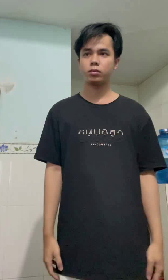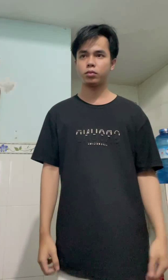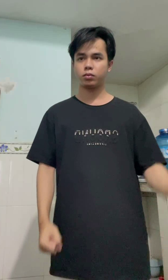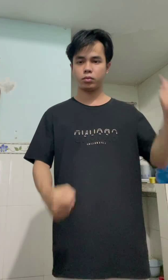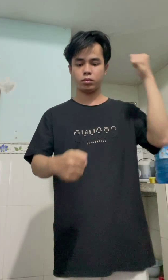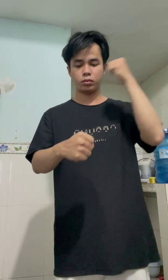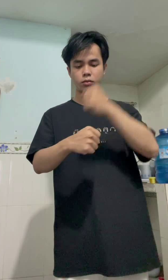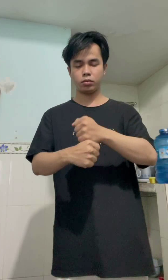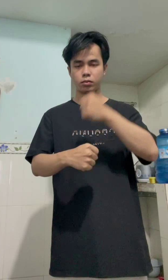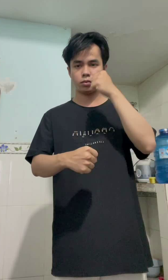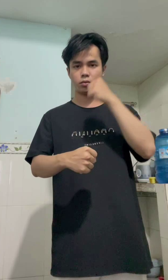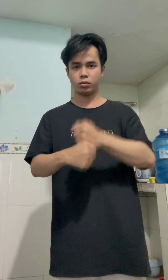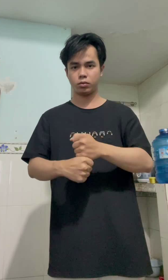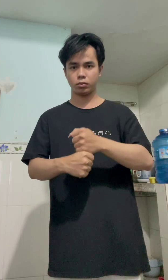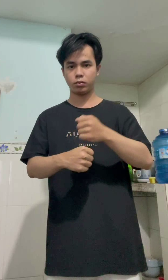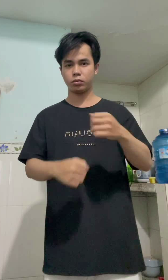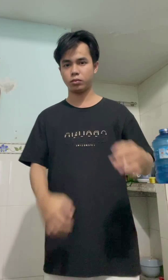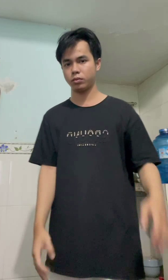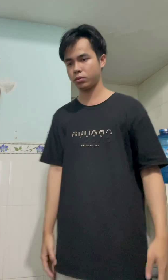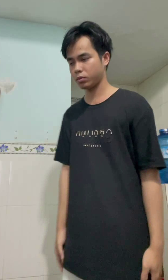cong viec